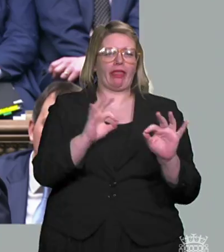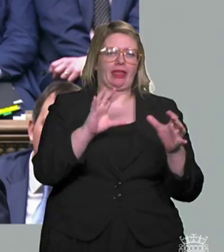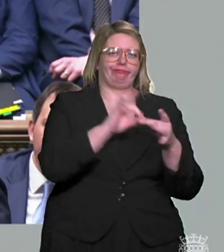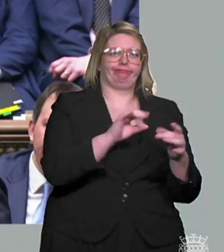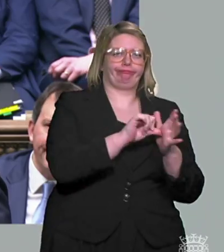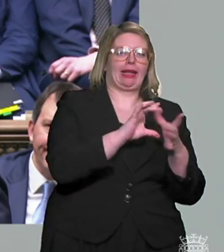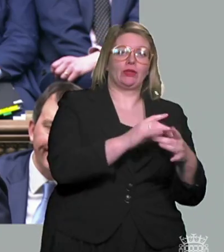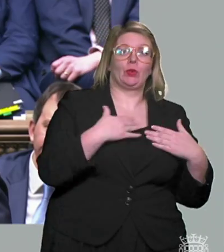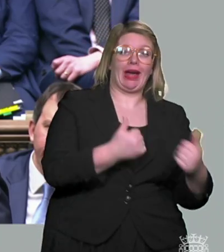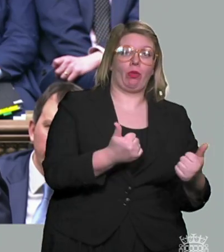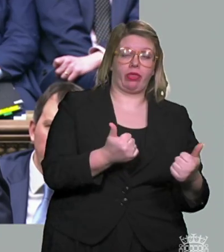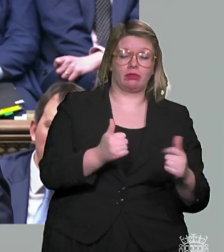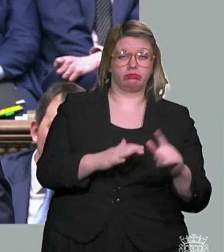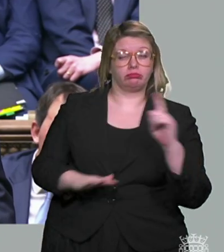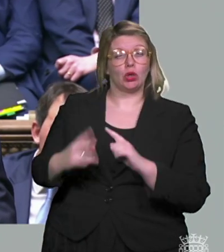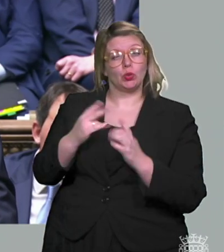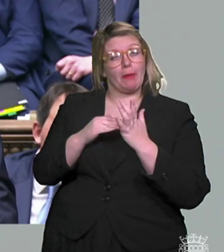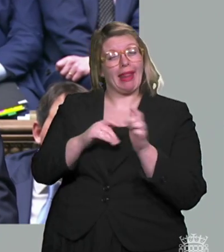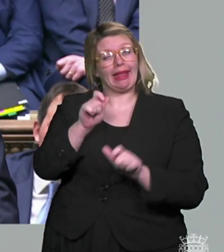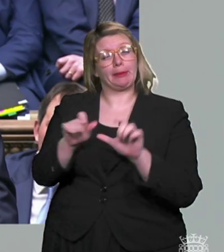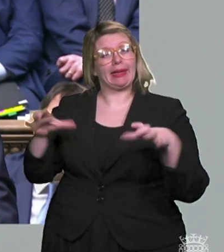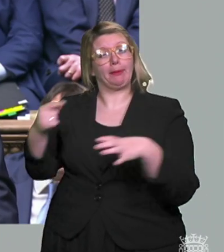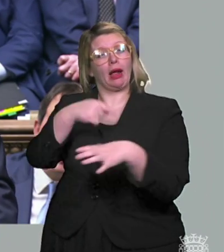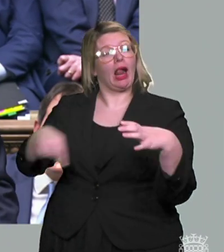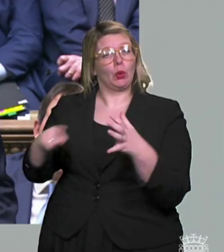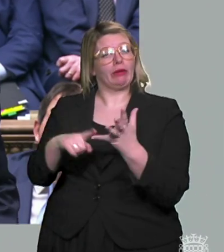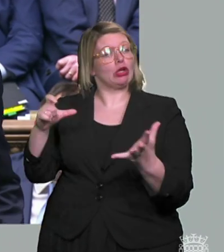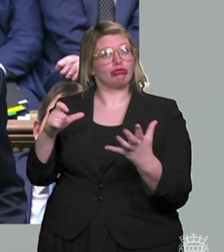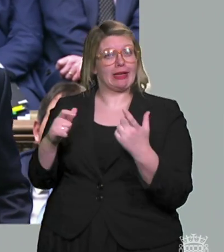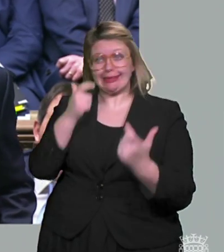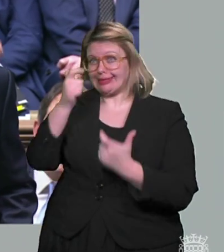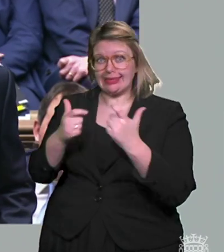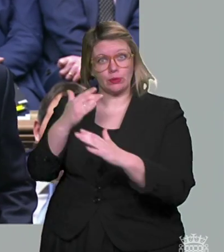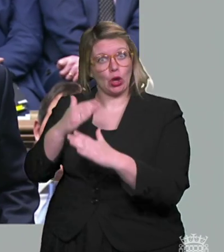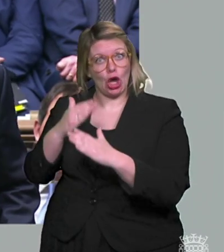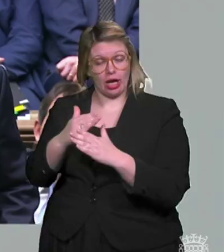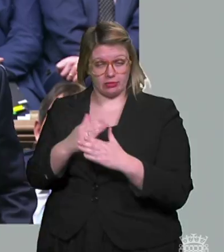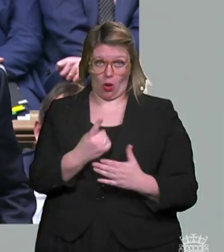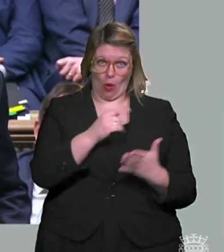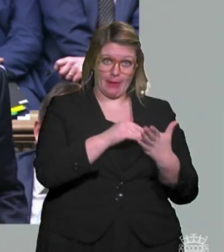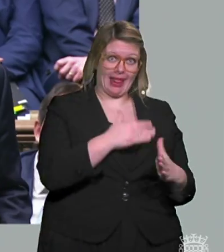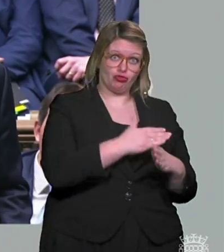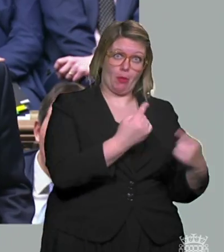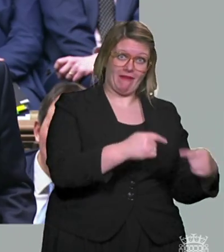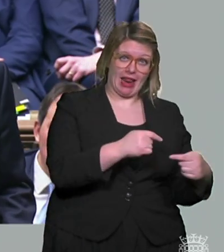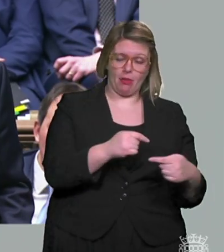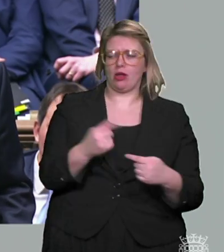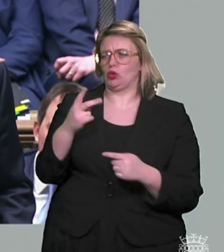There are more than 2 million jobseekers in this group—more than enough to fill every vacancy in the economy.